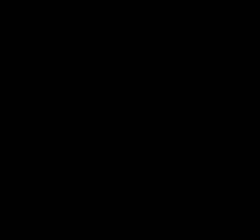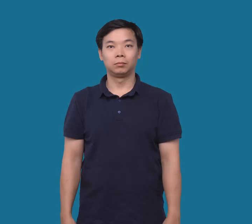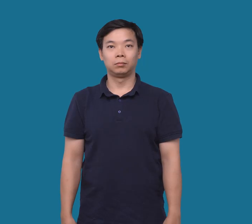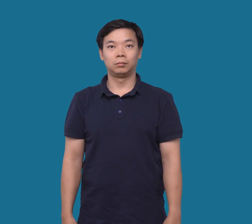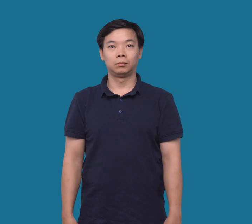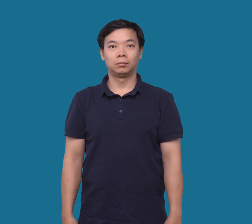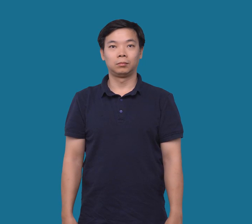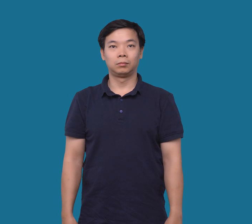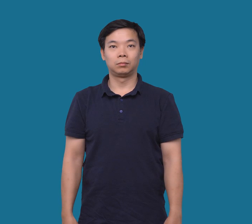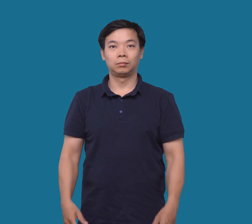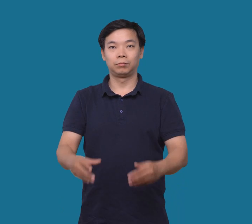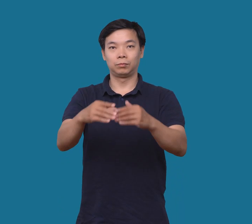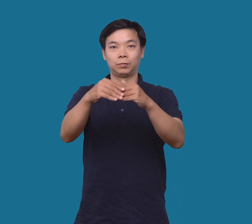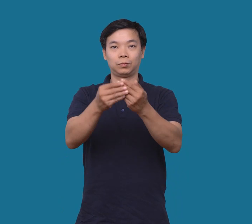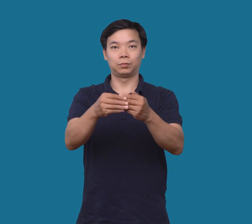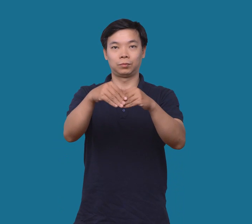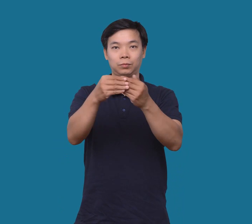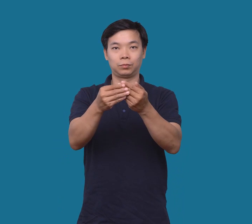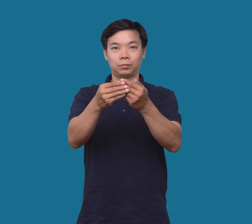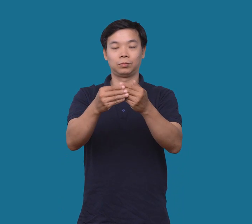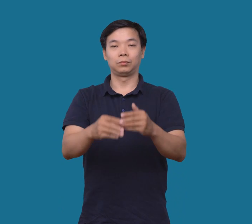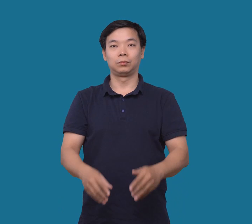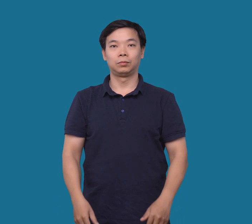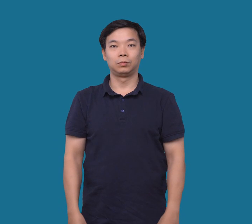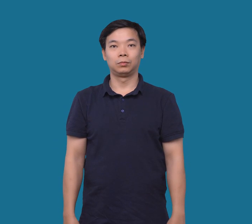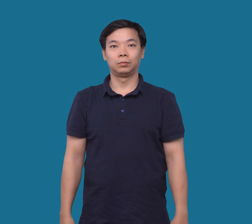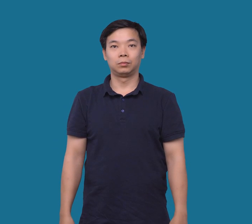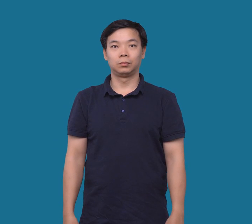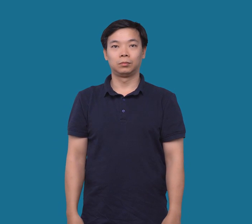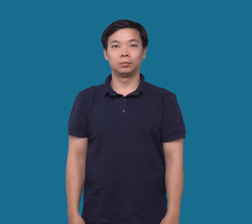mùa xuân